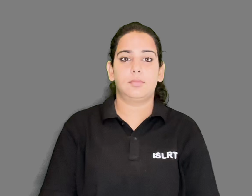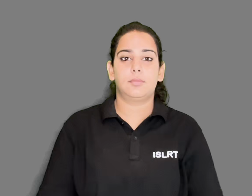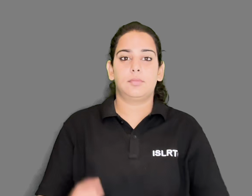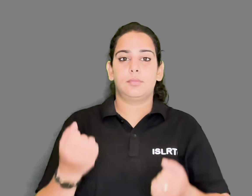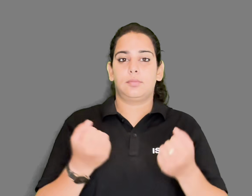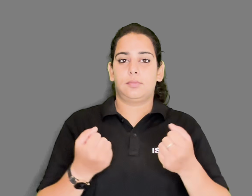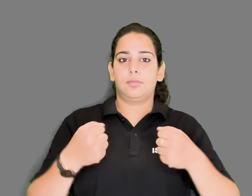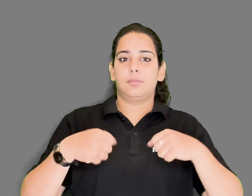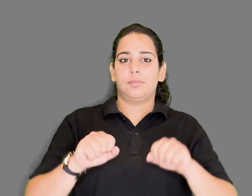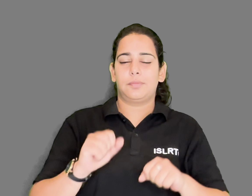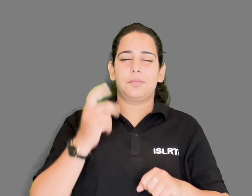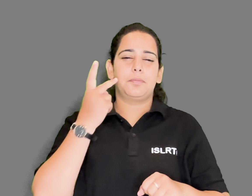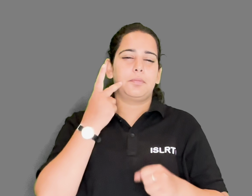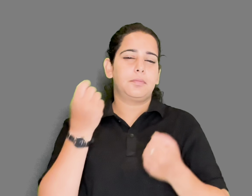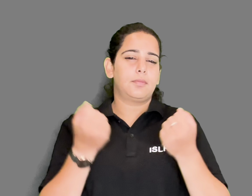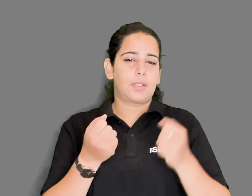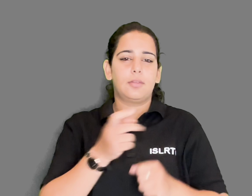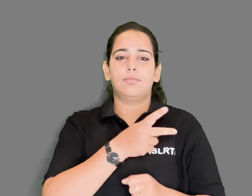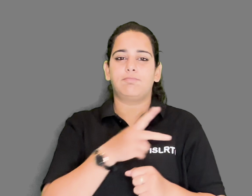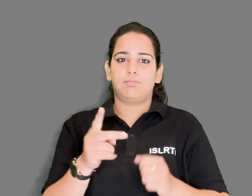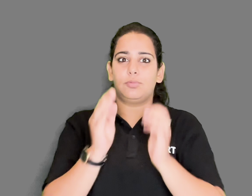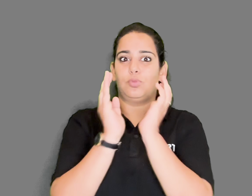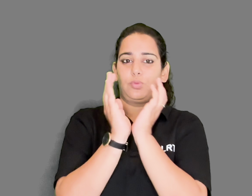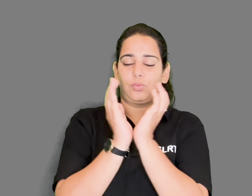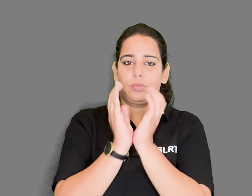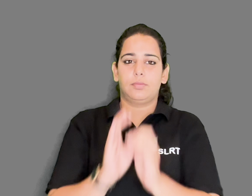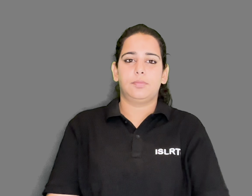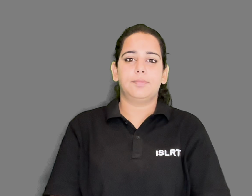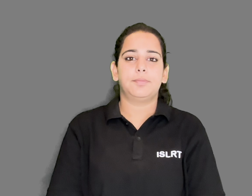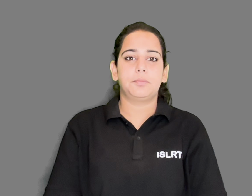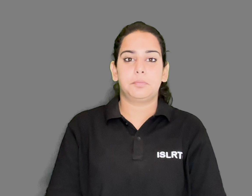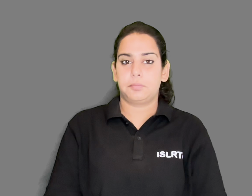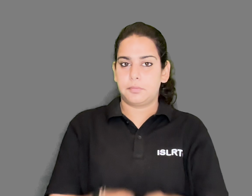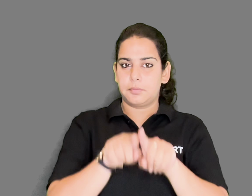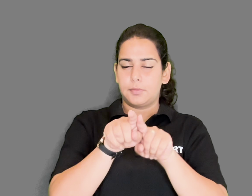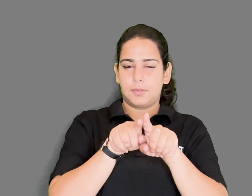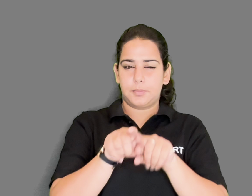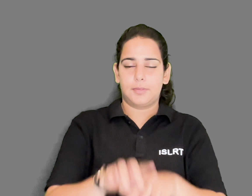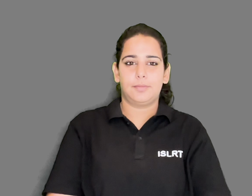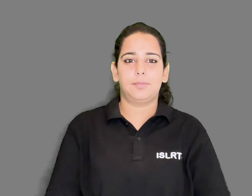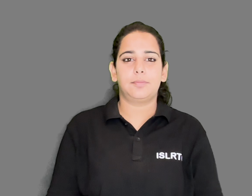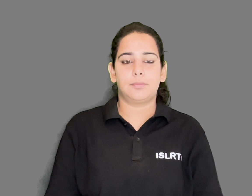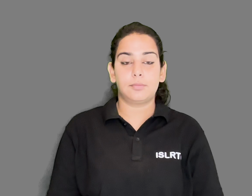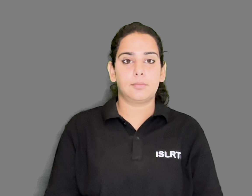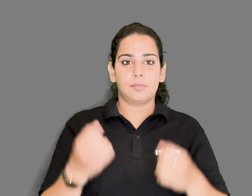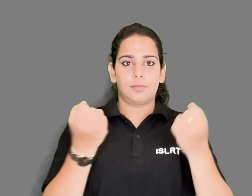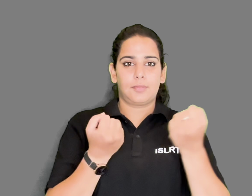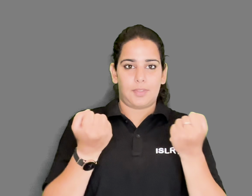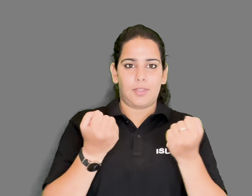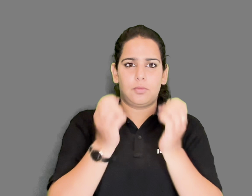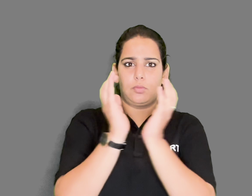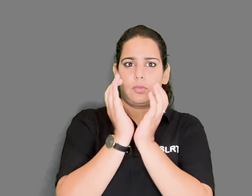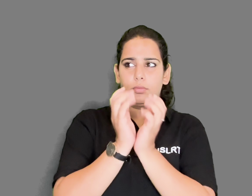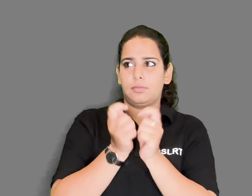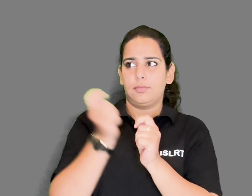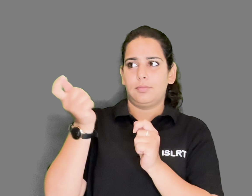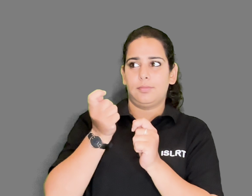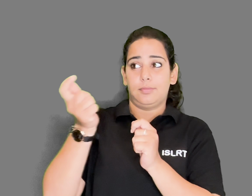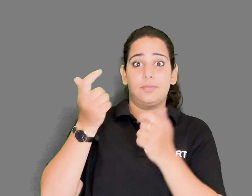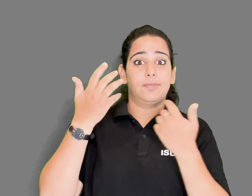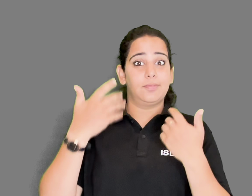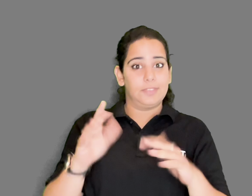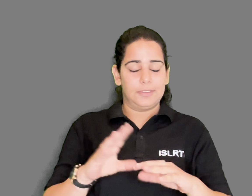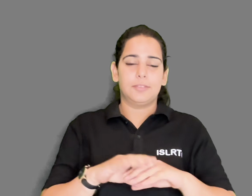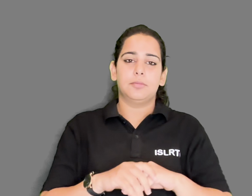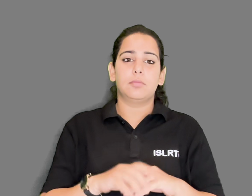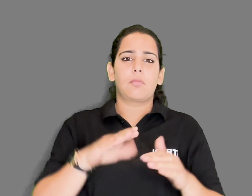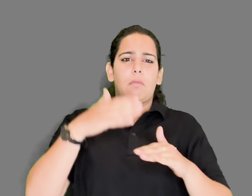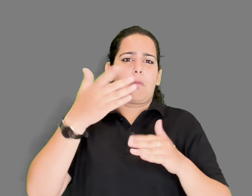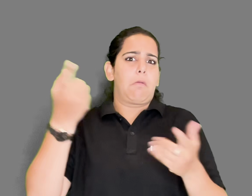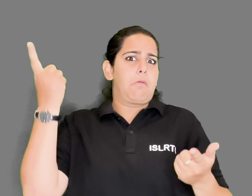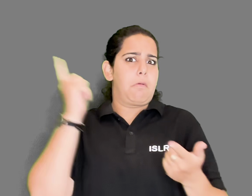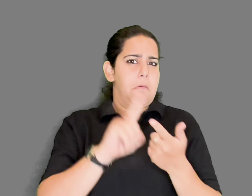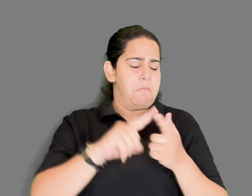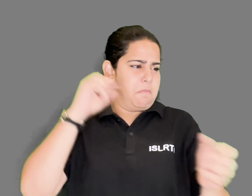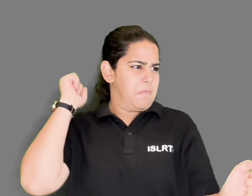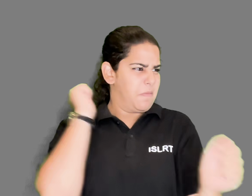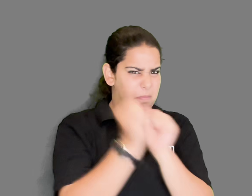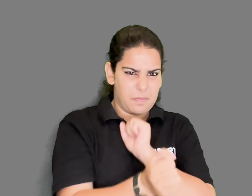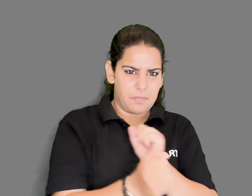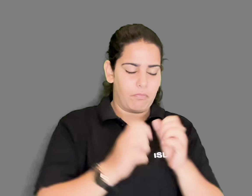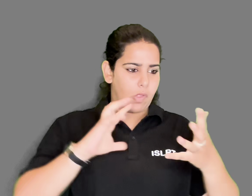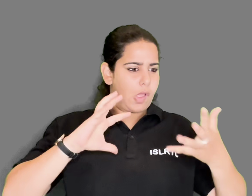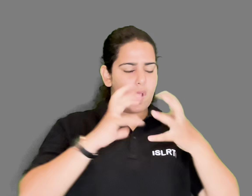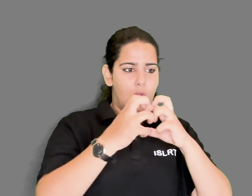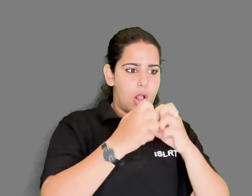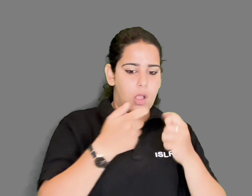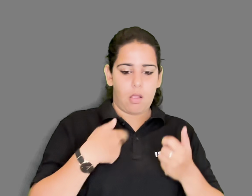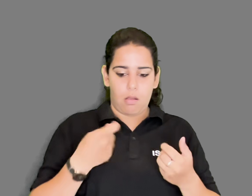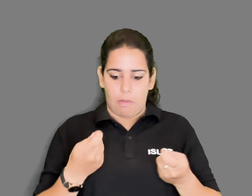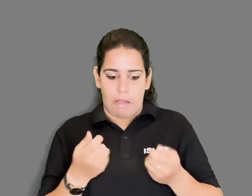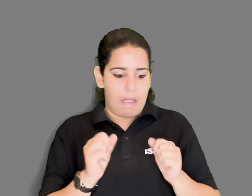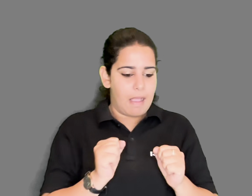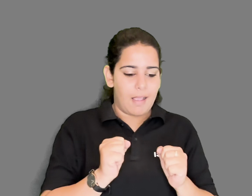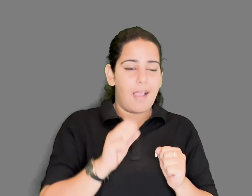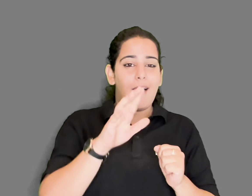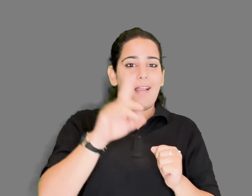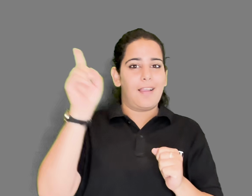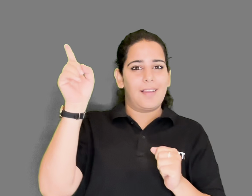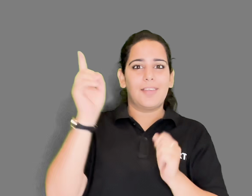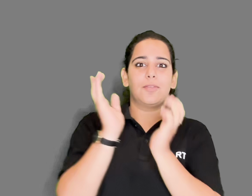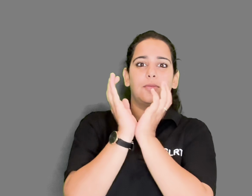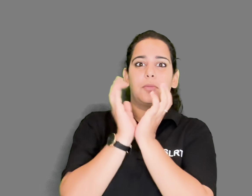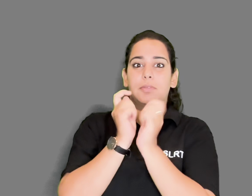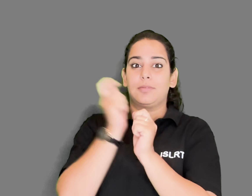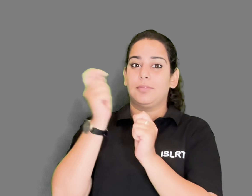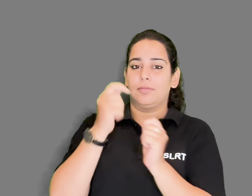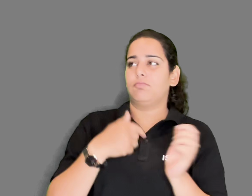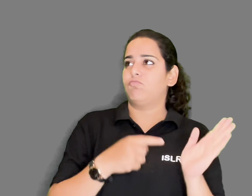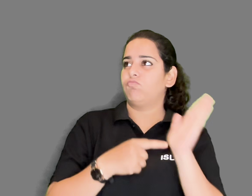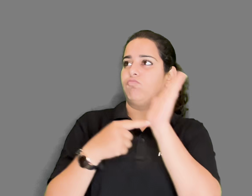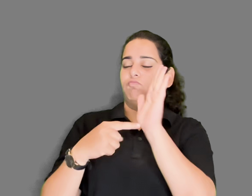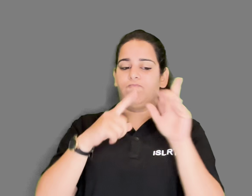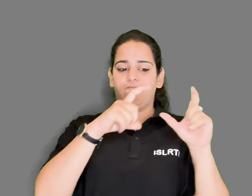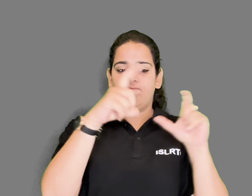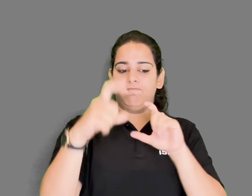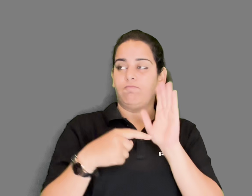Vehicle insurance Is a type of insurance that protects you against financial loses and your vehicle theft or natural disaster